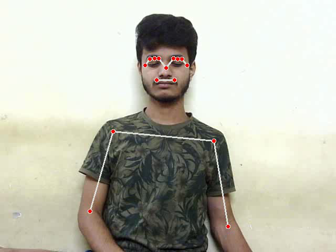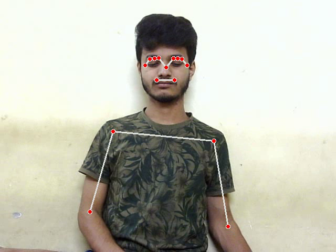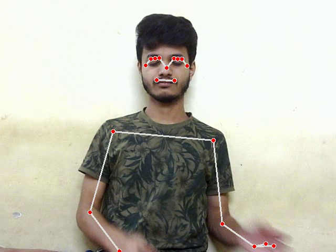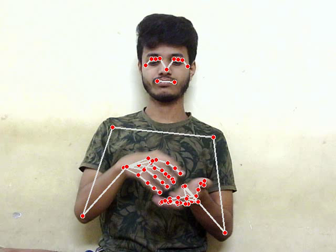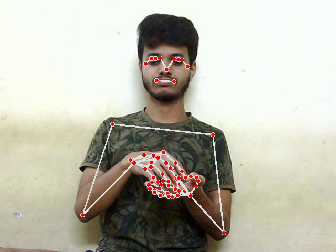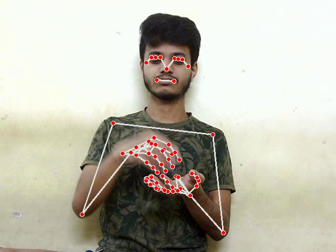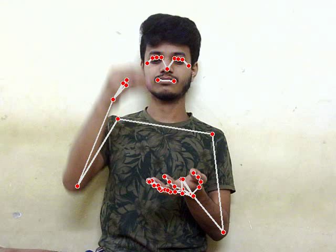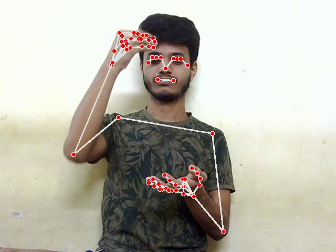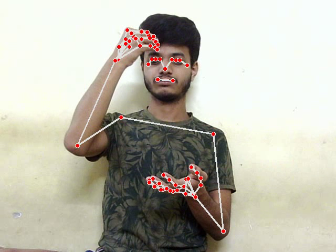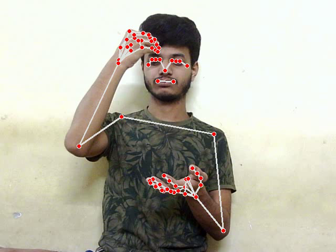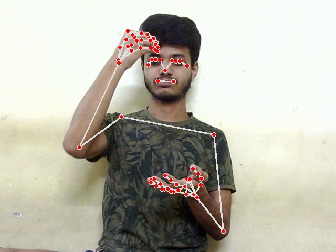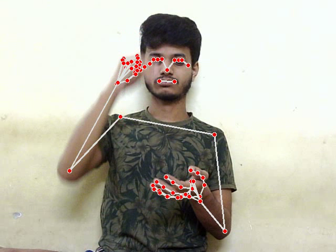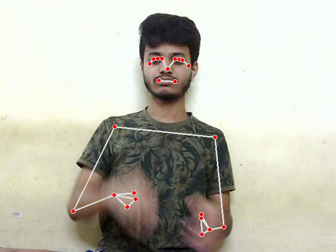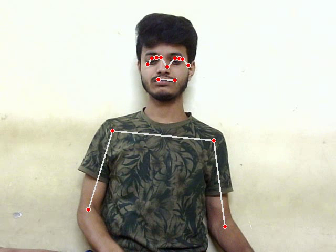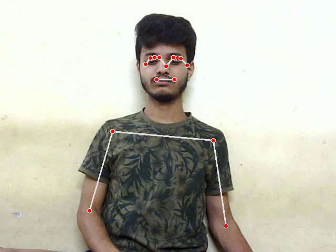learn